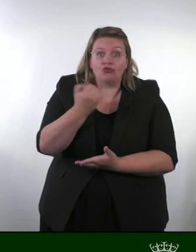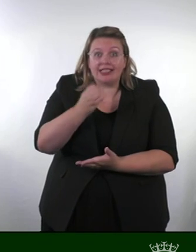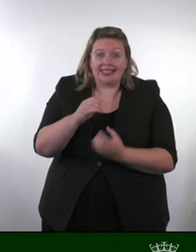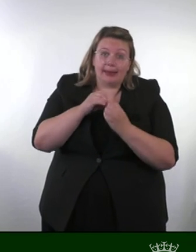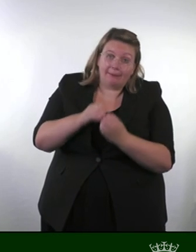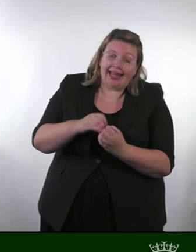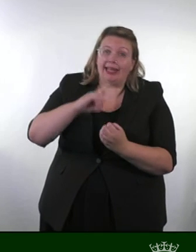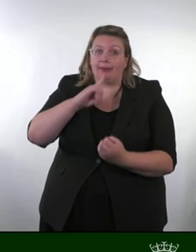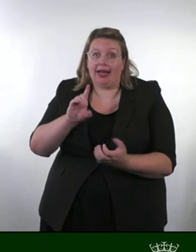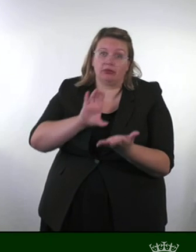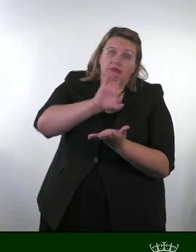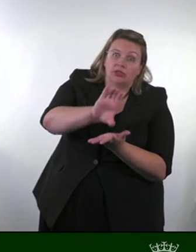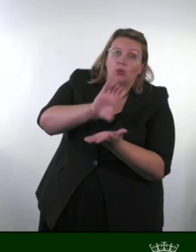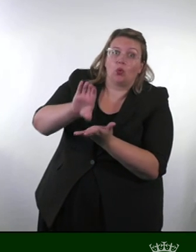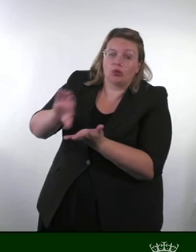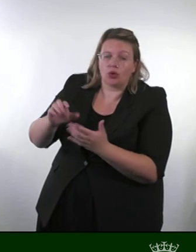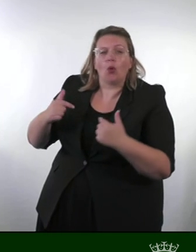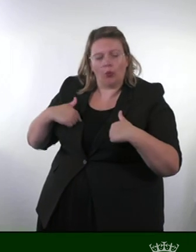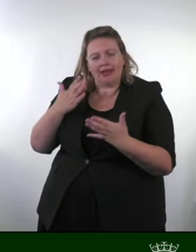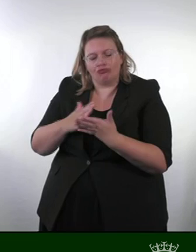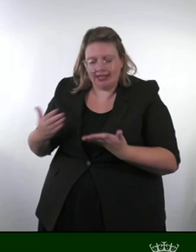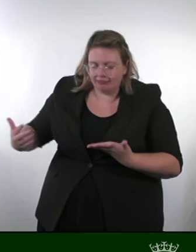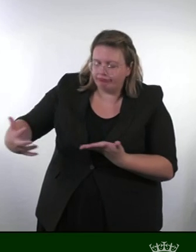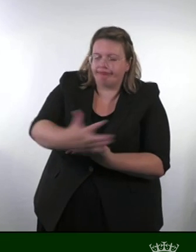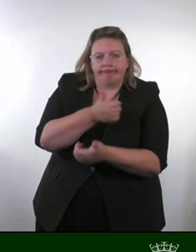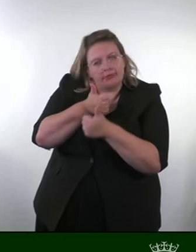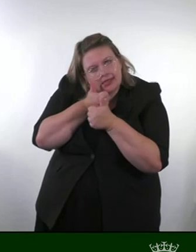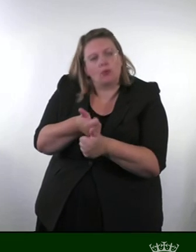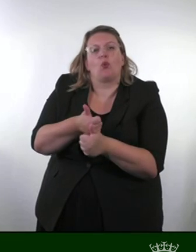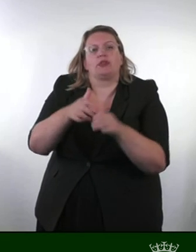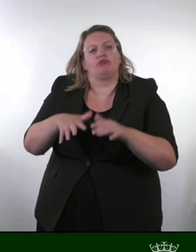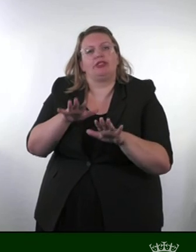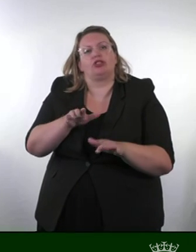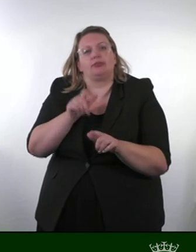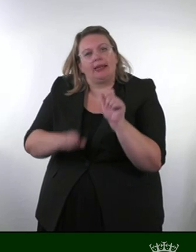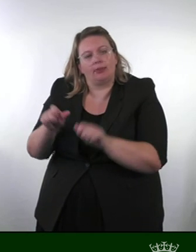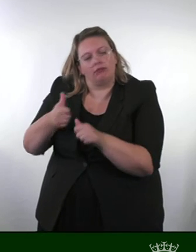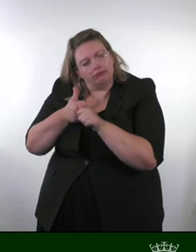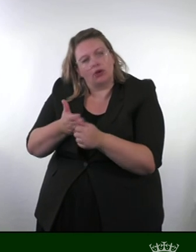This is a Government who put their arms around the people of the country and help them through tough times.